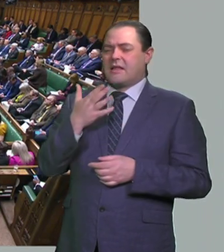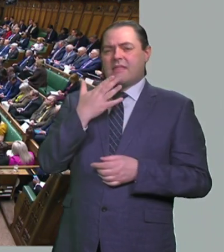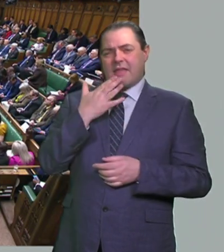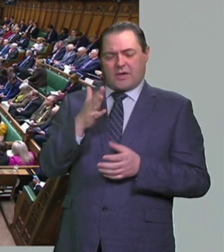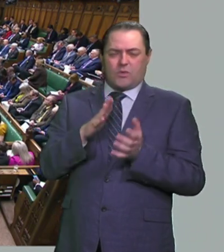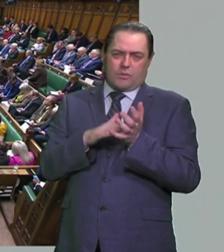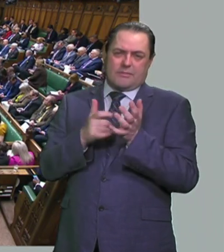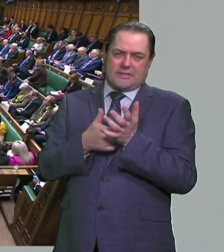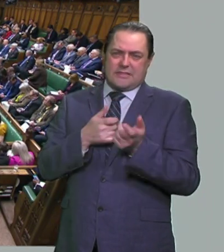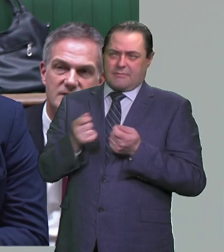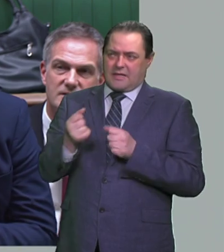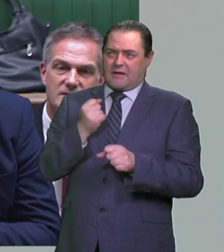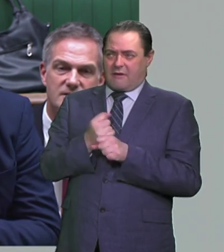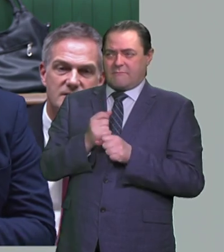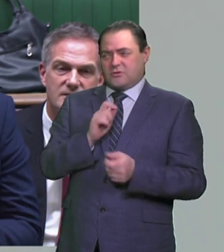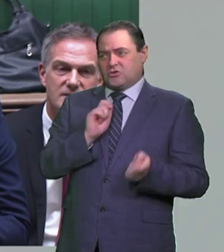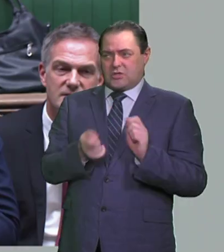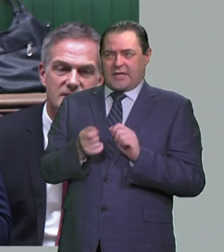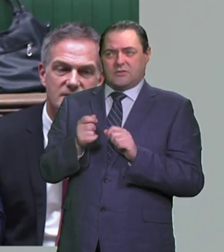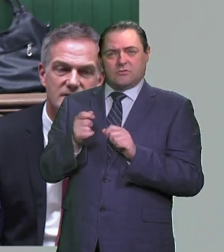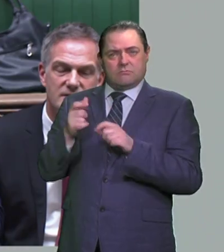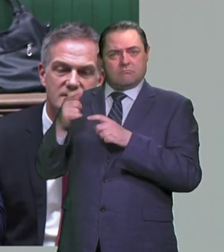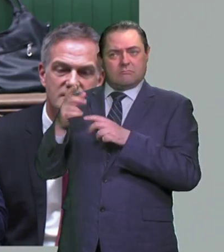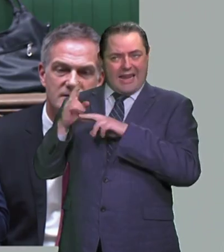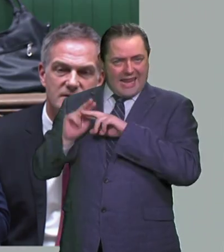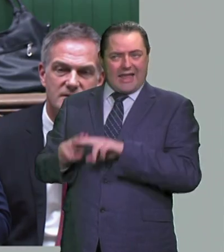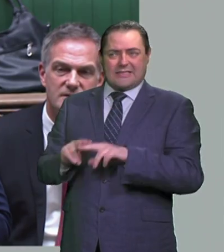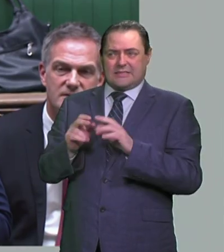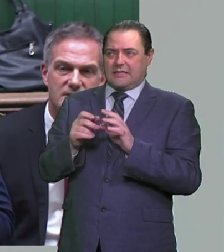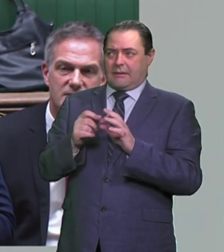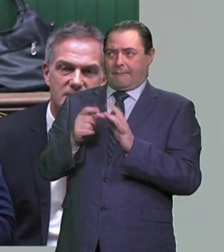The Government have made some changes to the legacy Bill during its passage through this House.